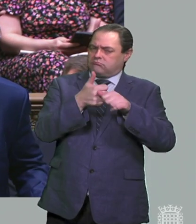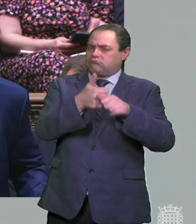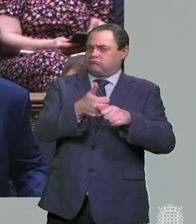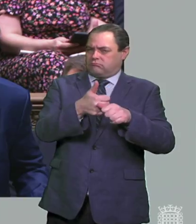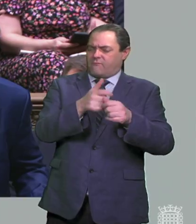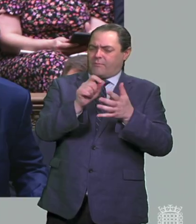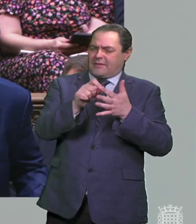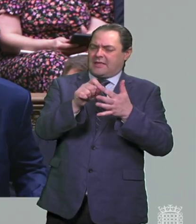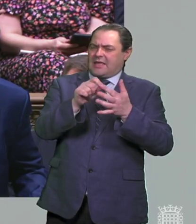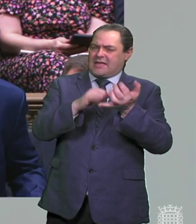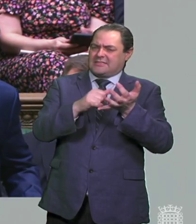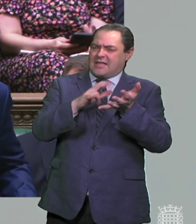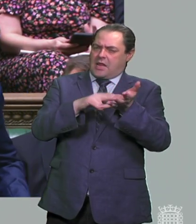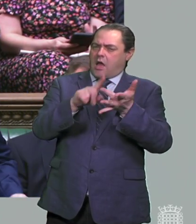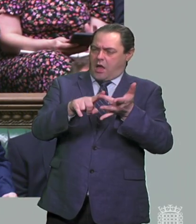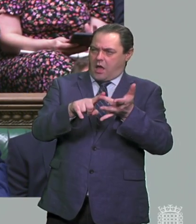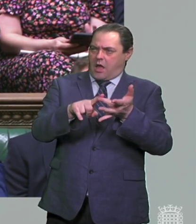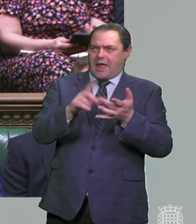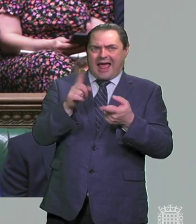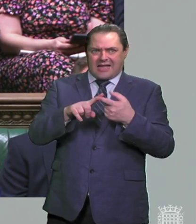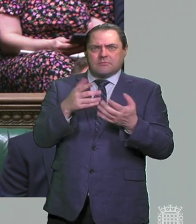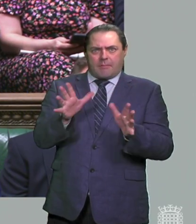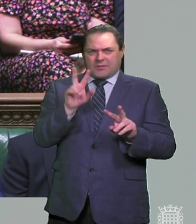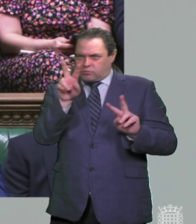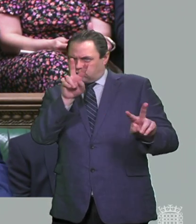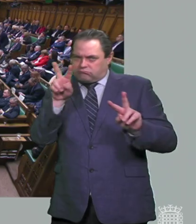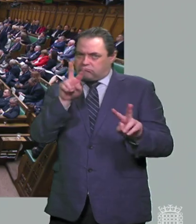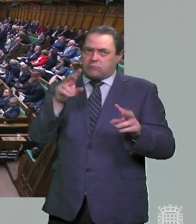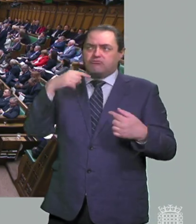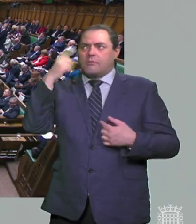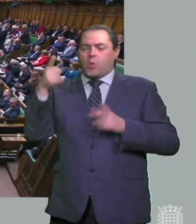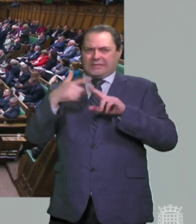The public are reminded to remain vigilant and report any suspicious behaviour or activity.